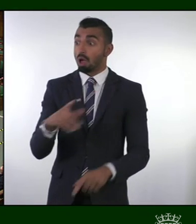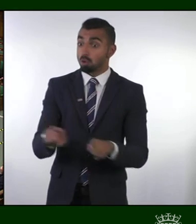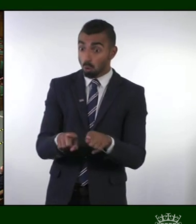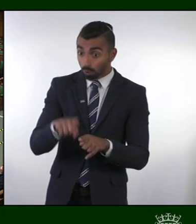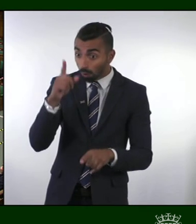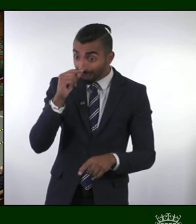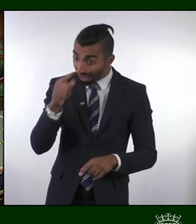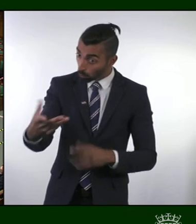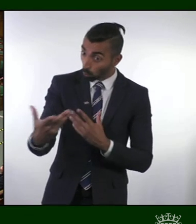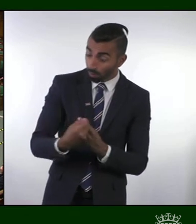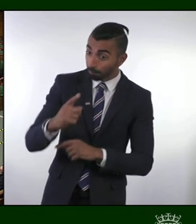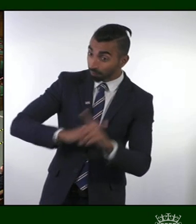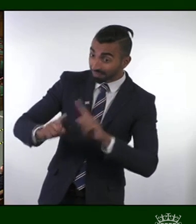Order. Mr Paisley—